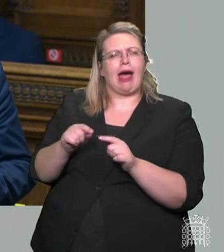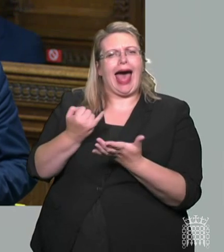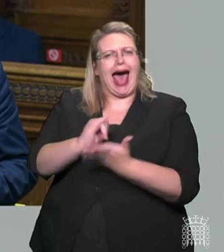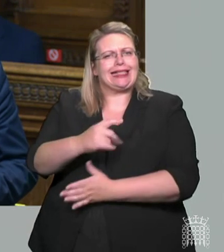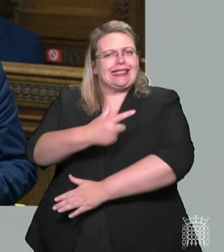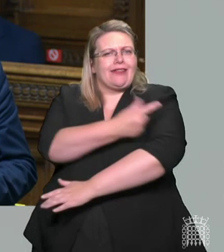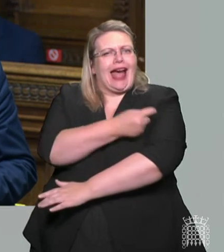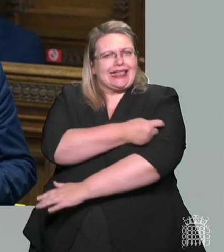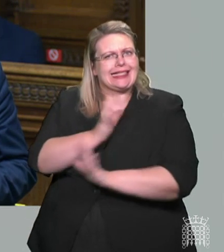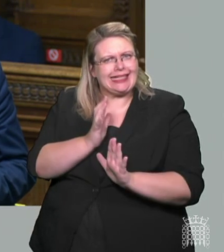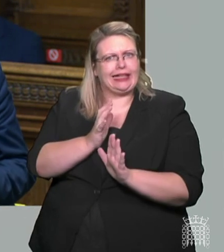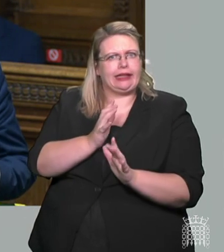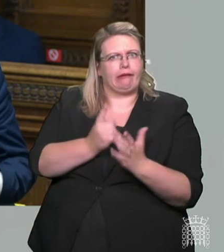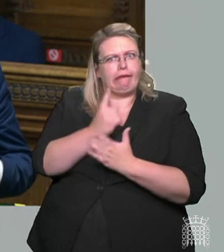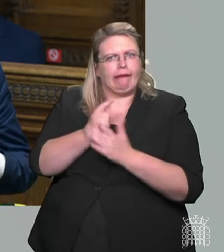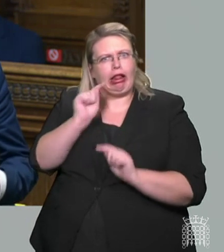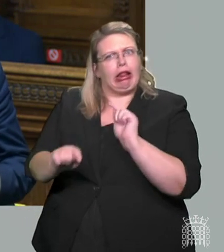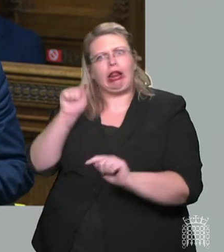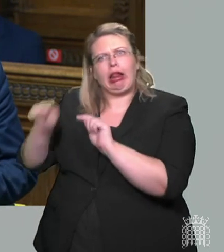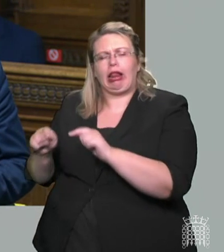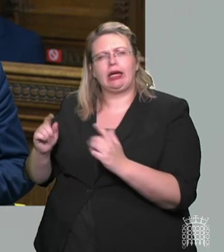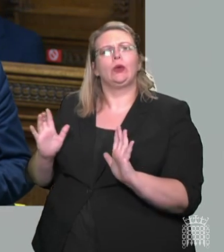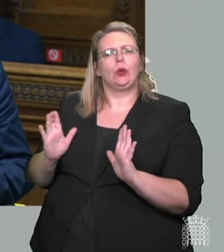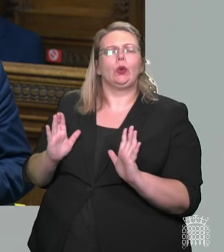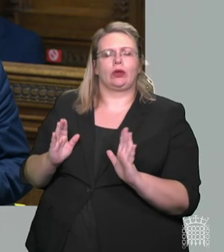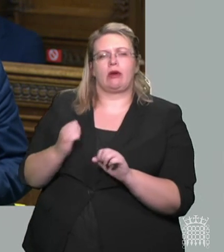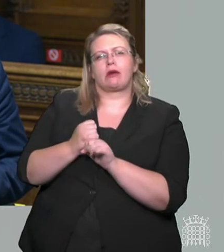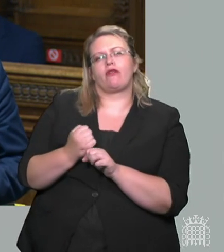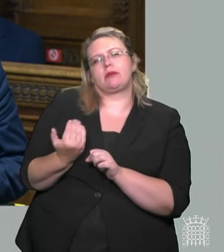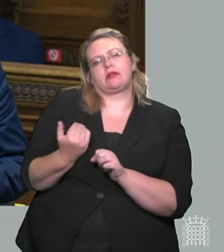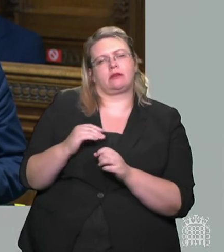In response, the Government have published its world-leading draft online safety Bill.